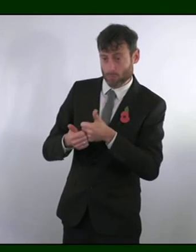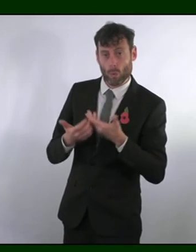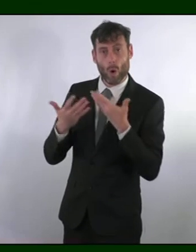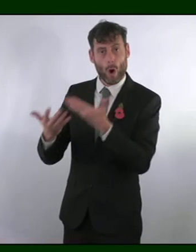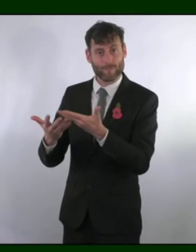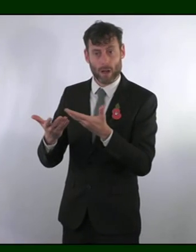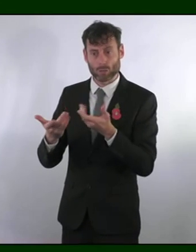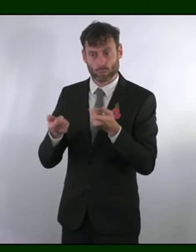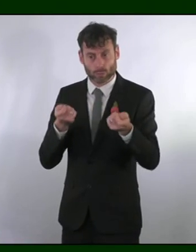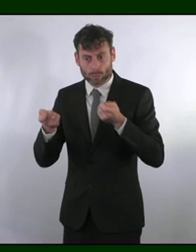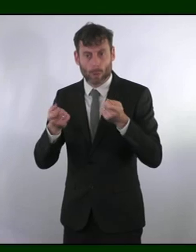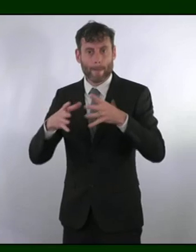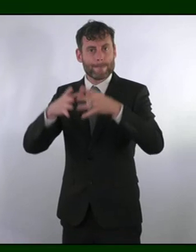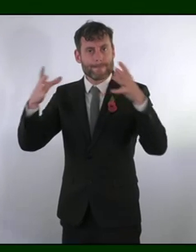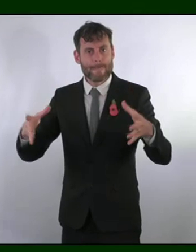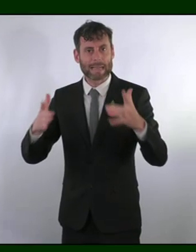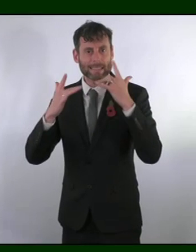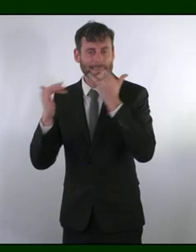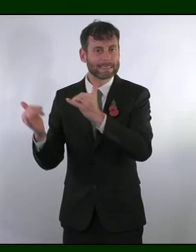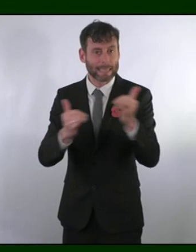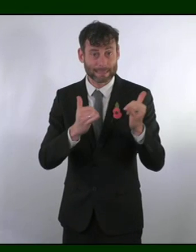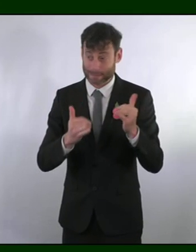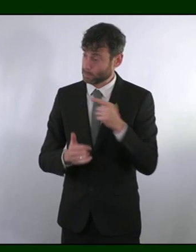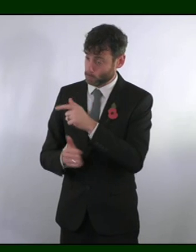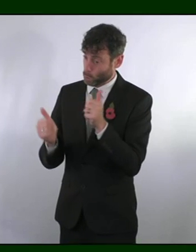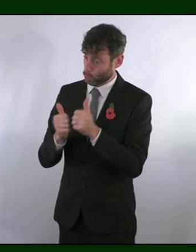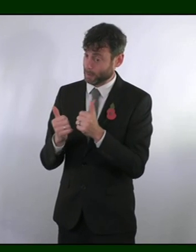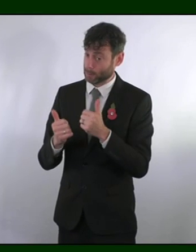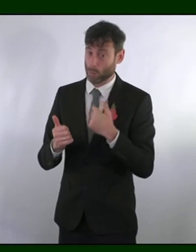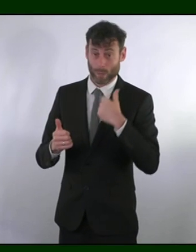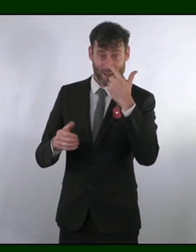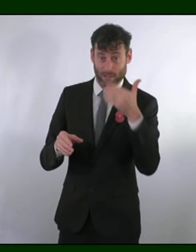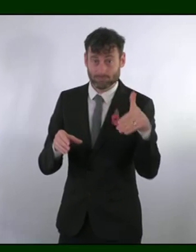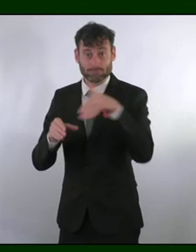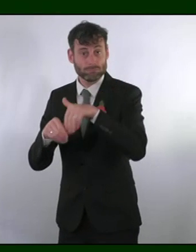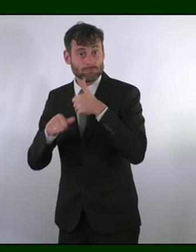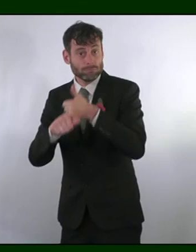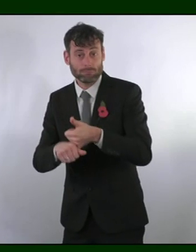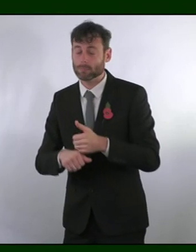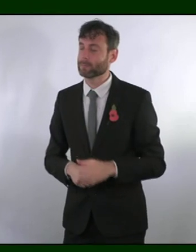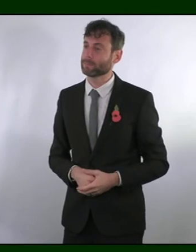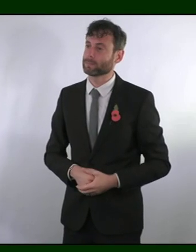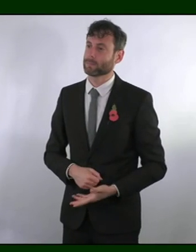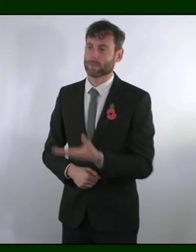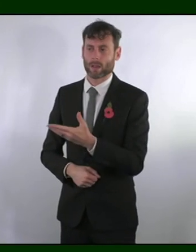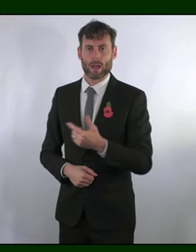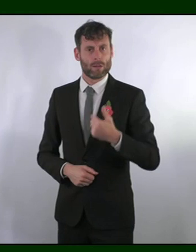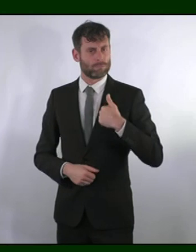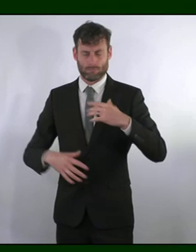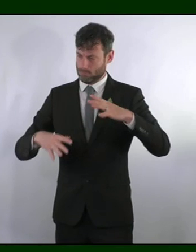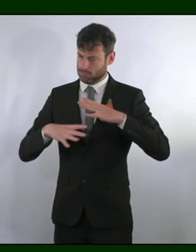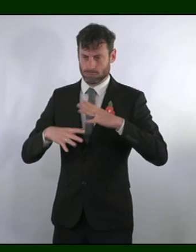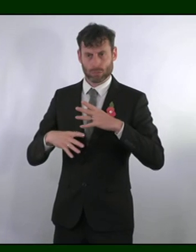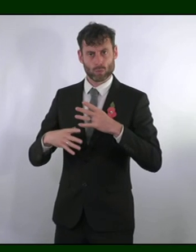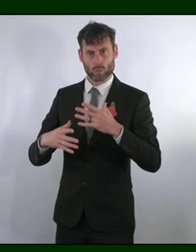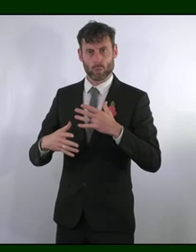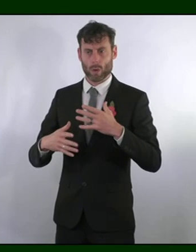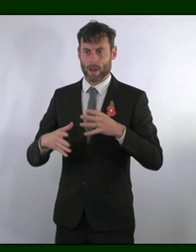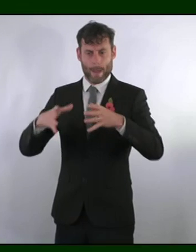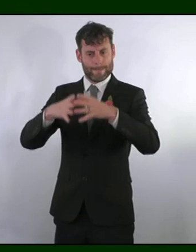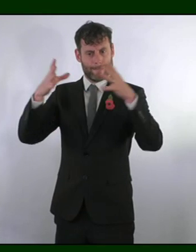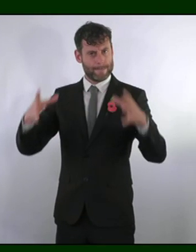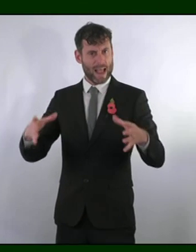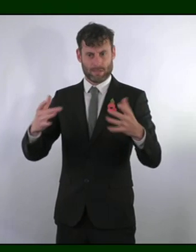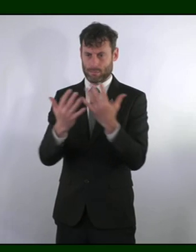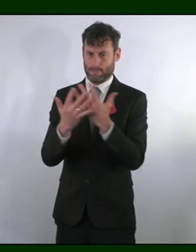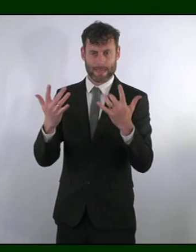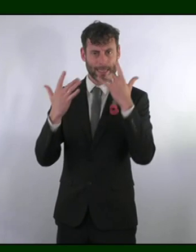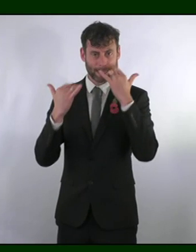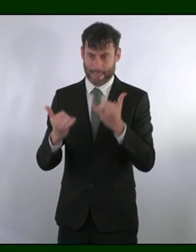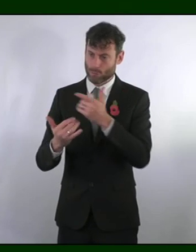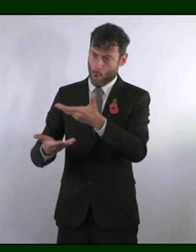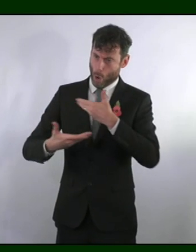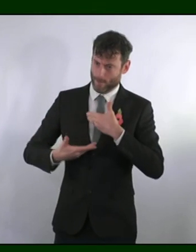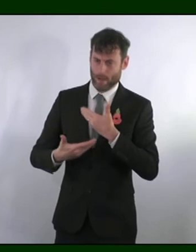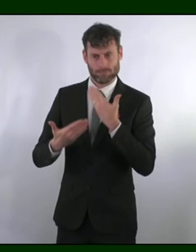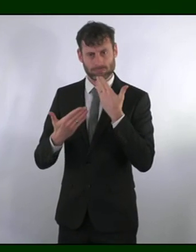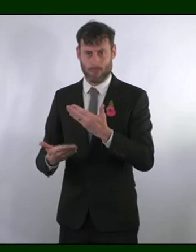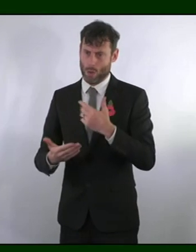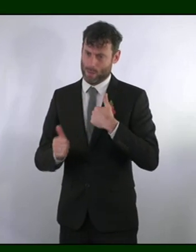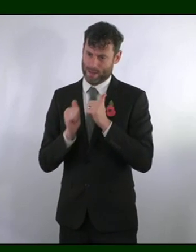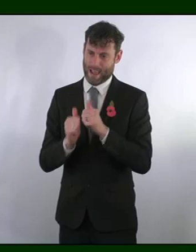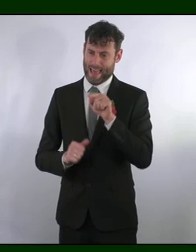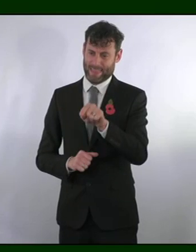Yes, indeed I urge York council and councils across the land to take up the offer of mass lateral flow testing—it is a very exciting possibility.